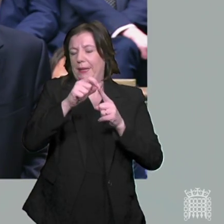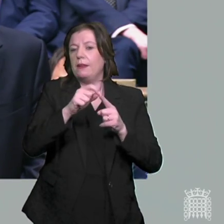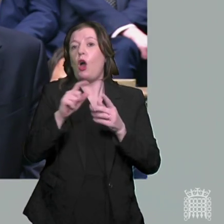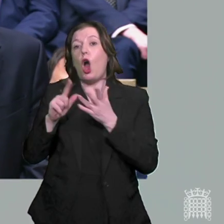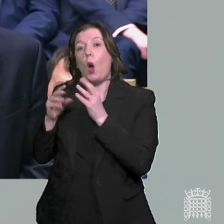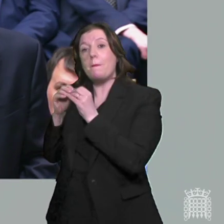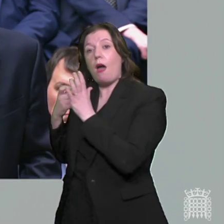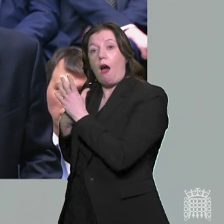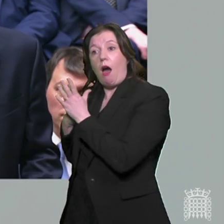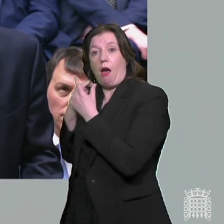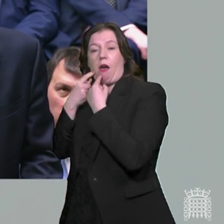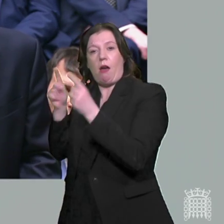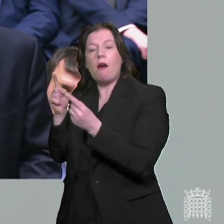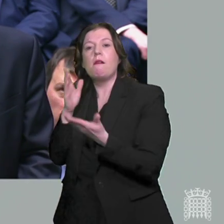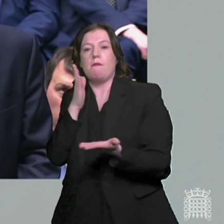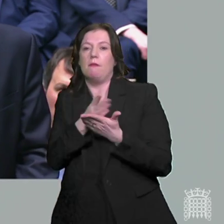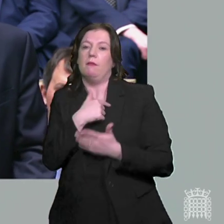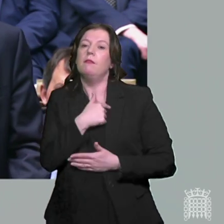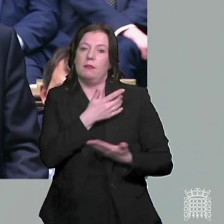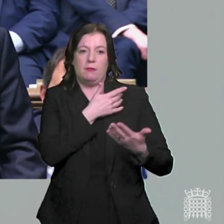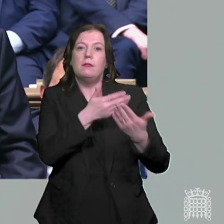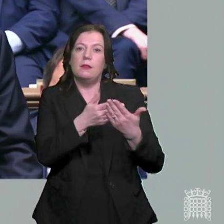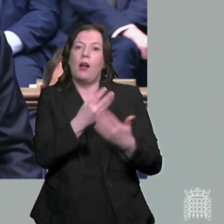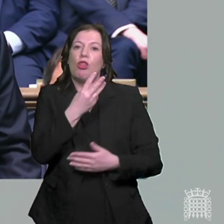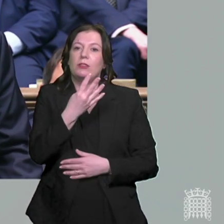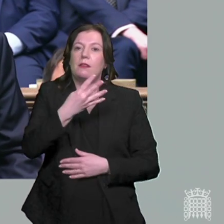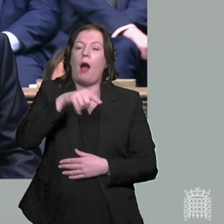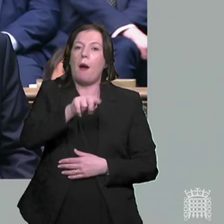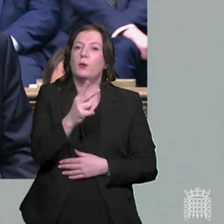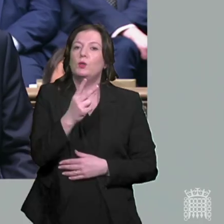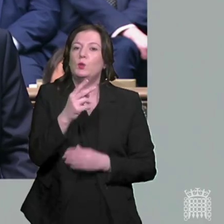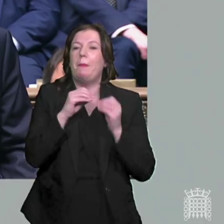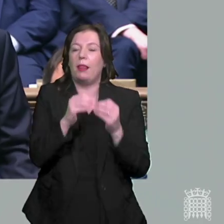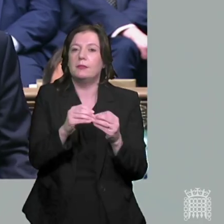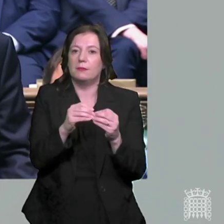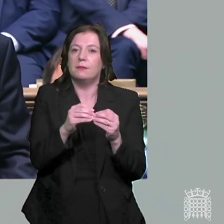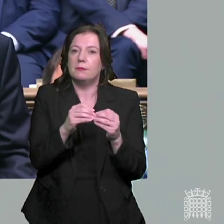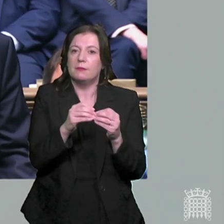The OBR confirmed today that we are meeting that rule, with a buffer of £39.2 billion.